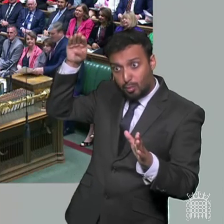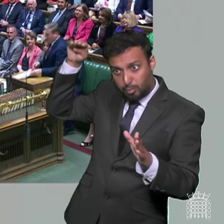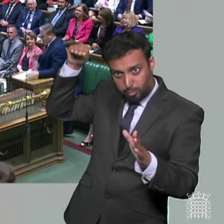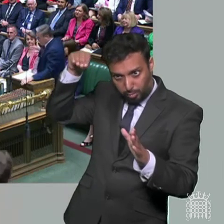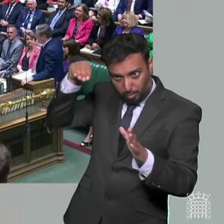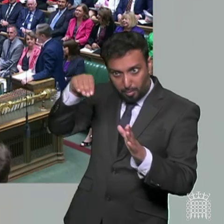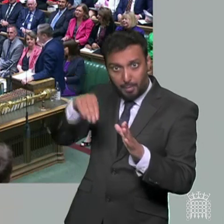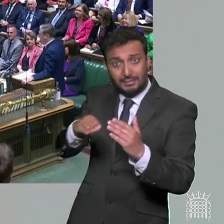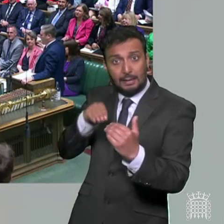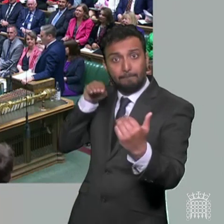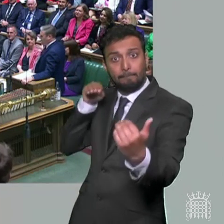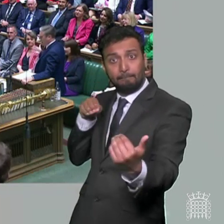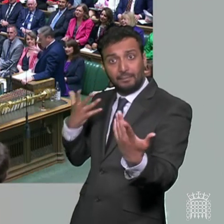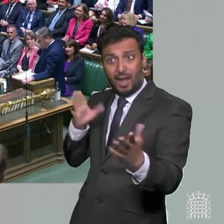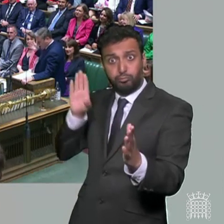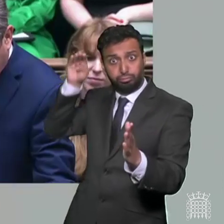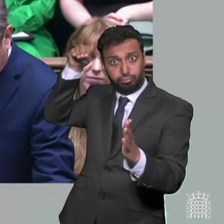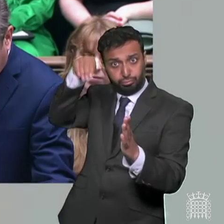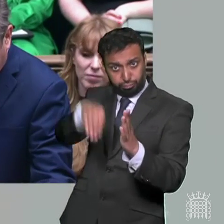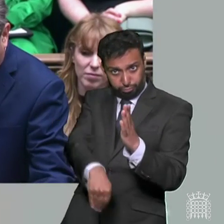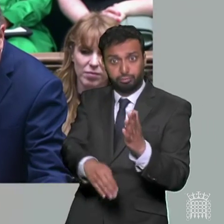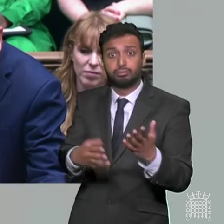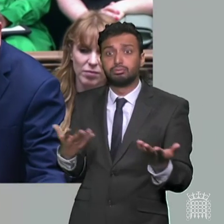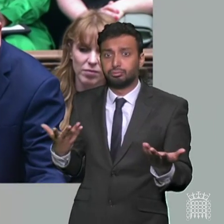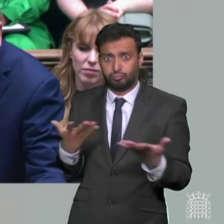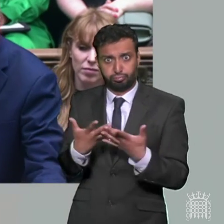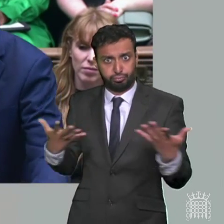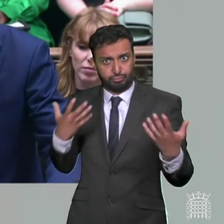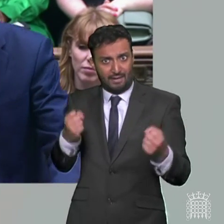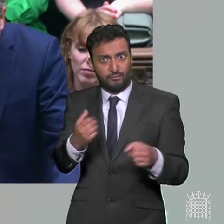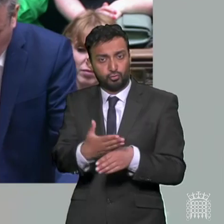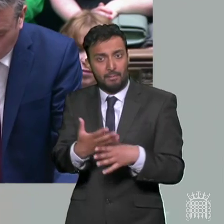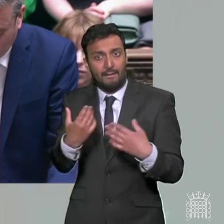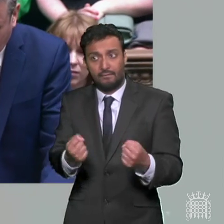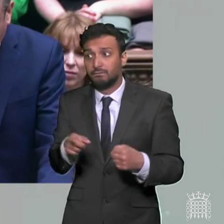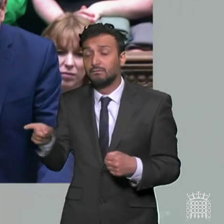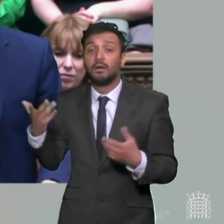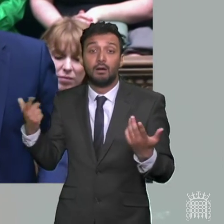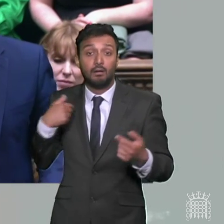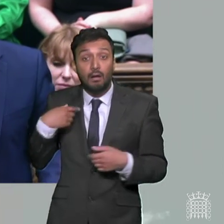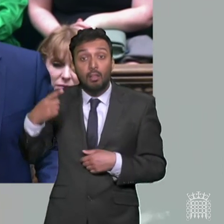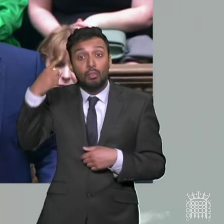I actually thought that, with this U-turn, the Prime Minister might get his head out of the sand, but obviously not.